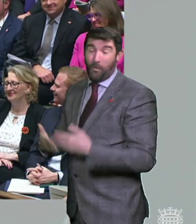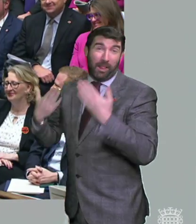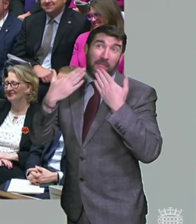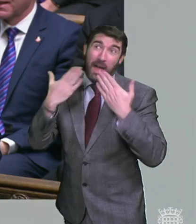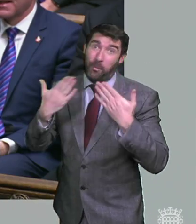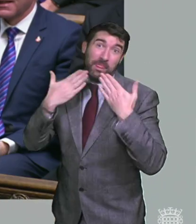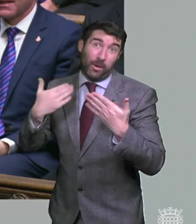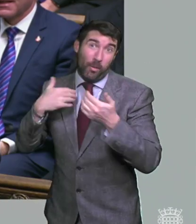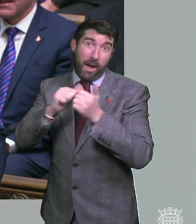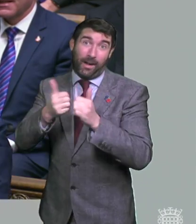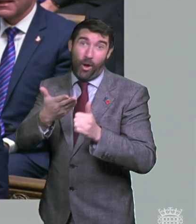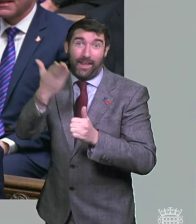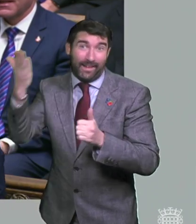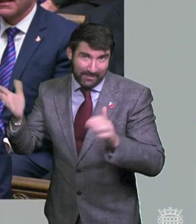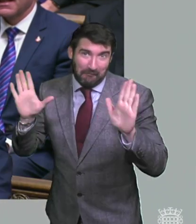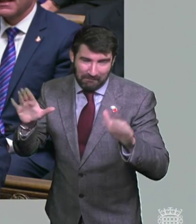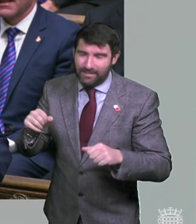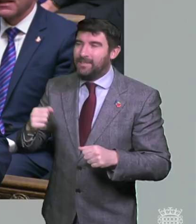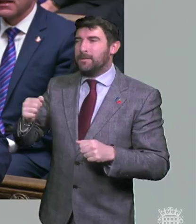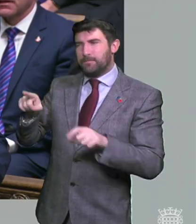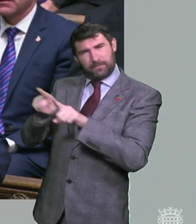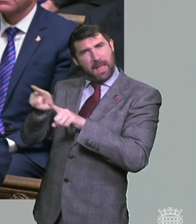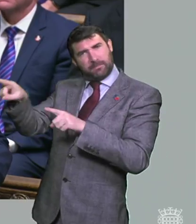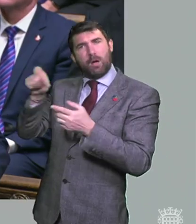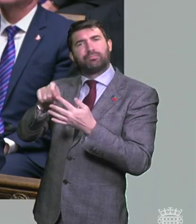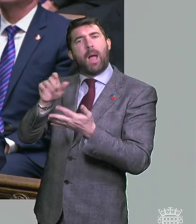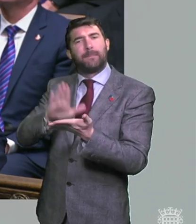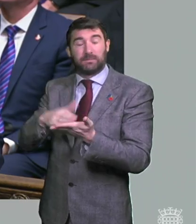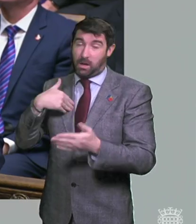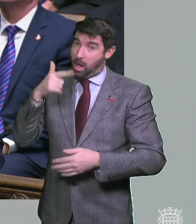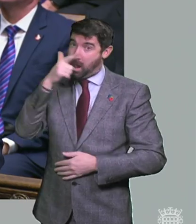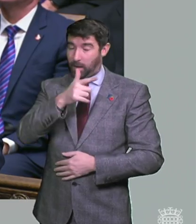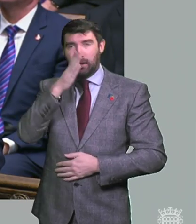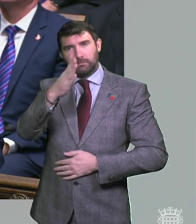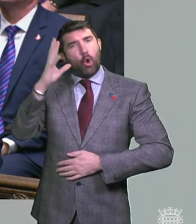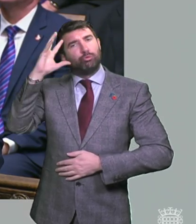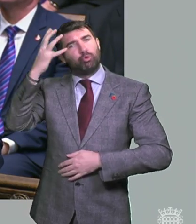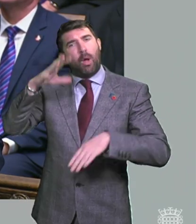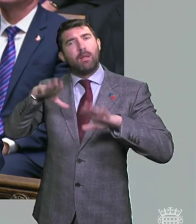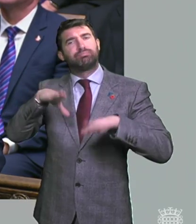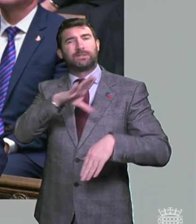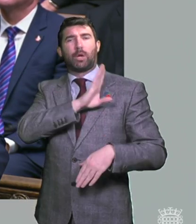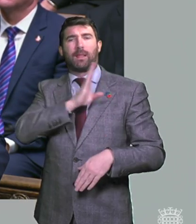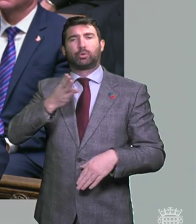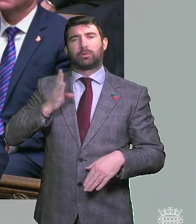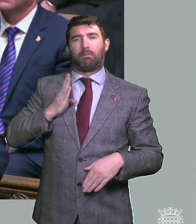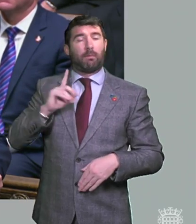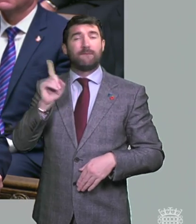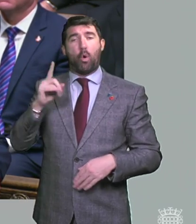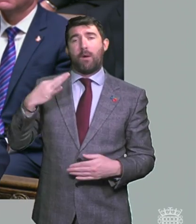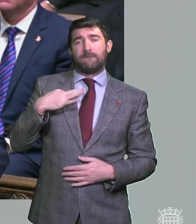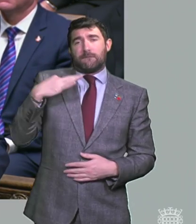Like the Prime Minister, I was fortunate to join the Royal British Legion in becoming a poppy volunteer recently.